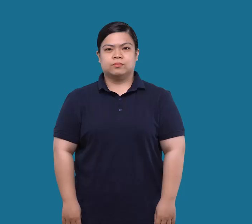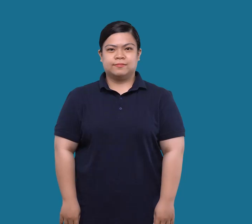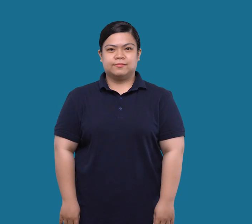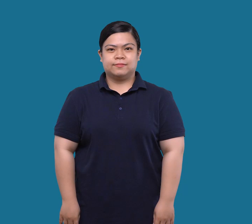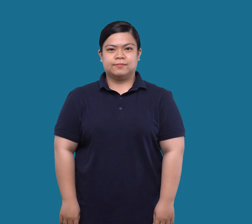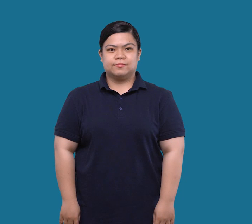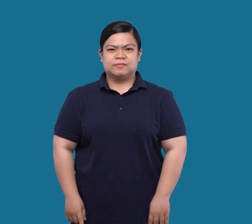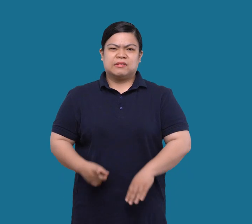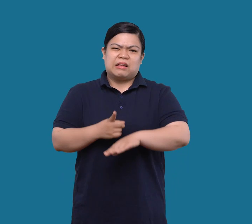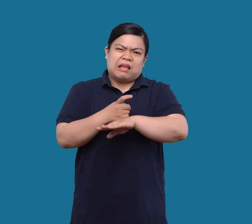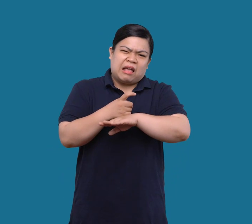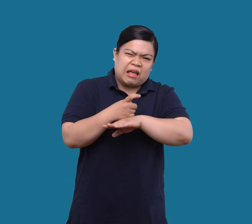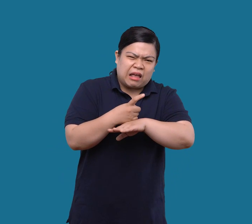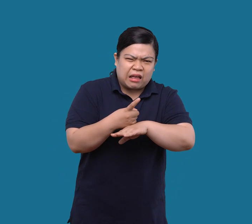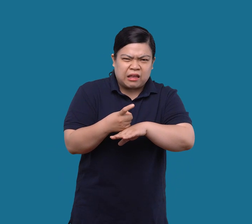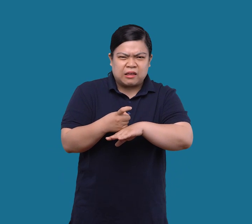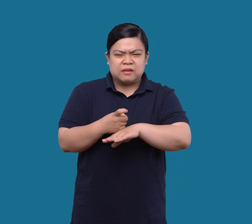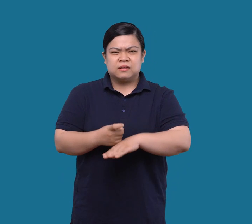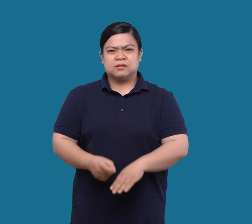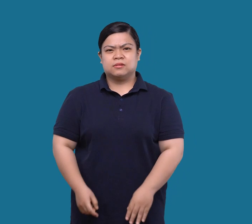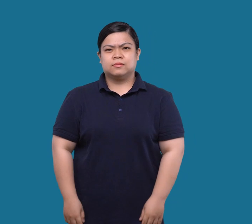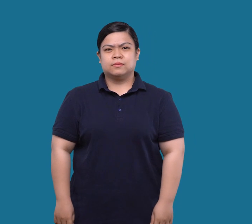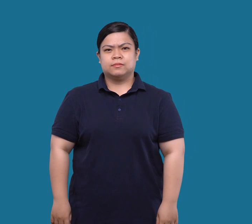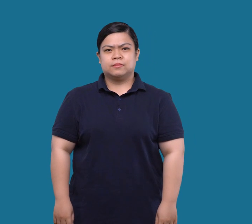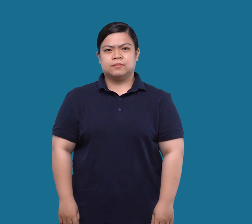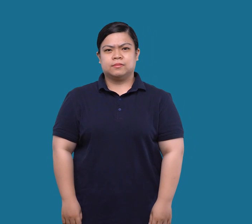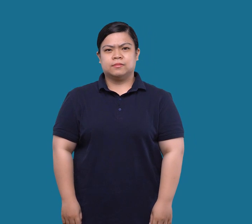đau tay